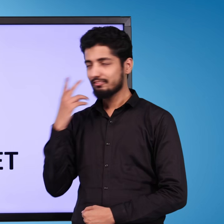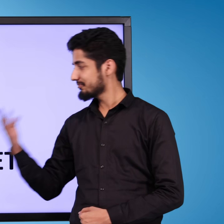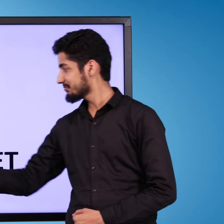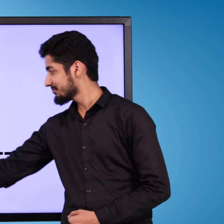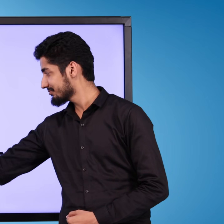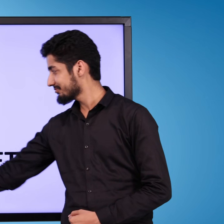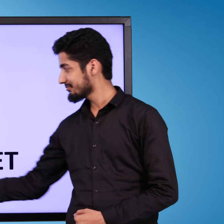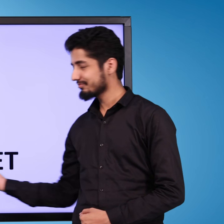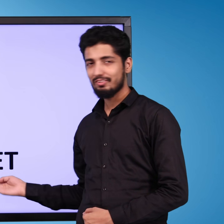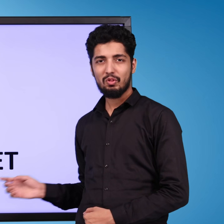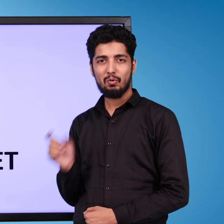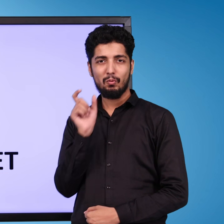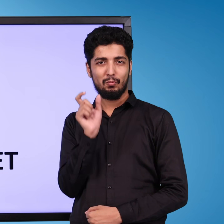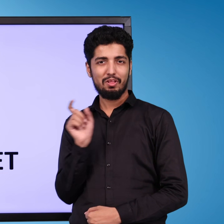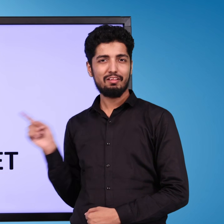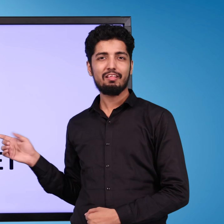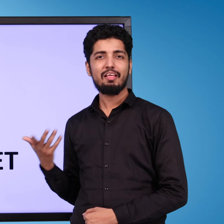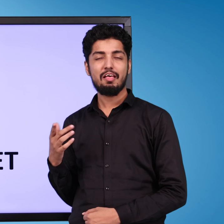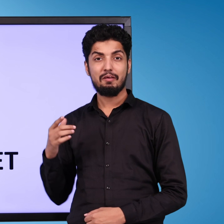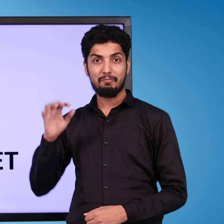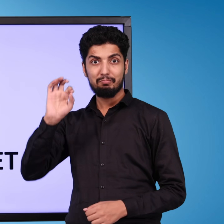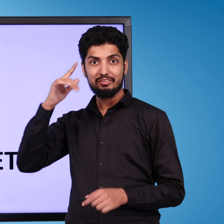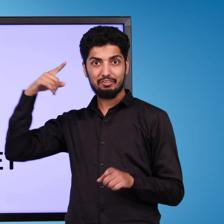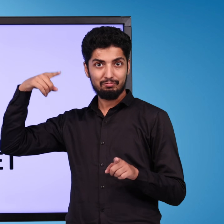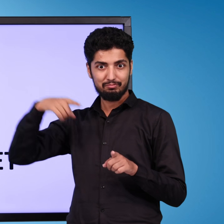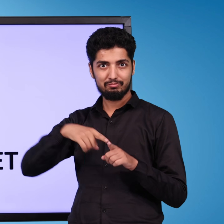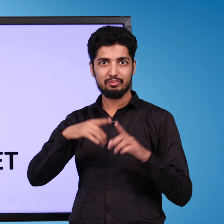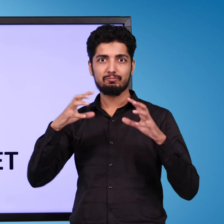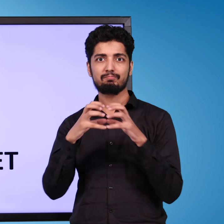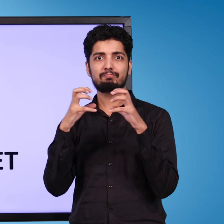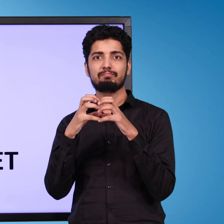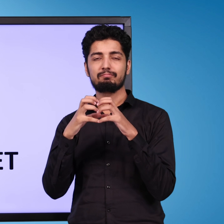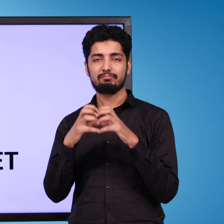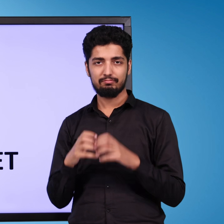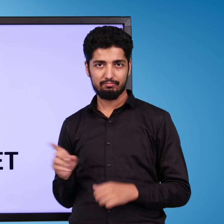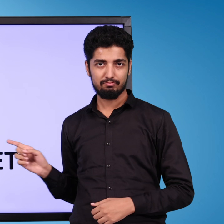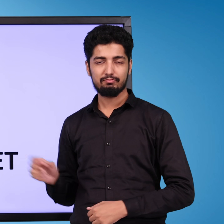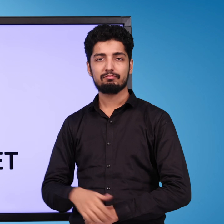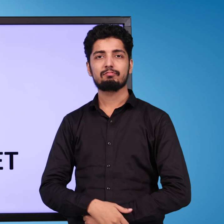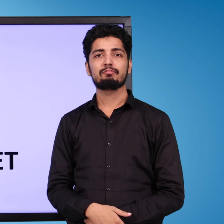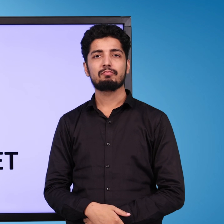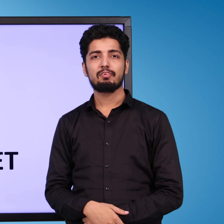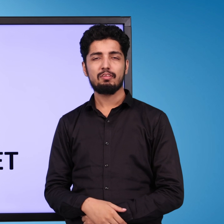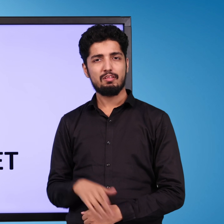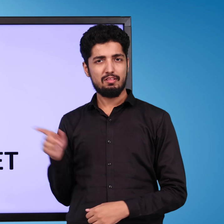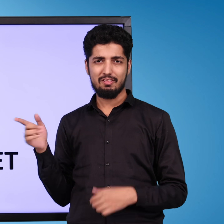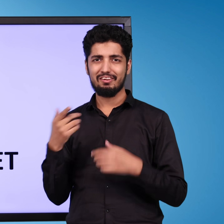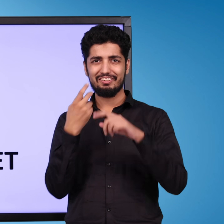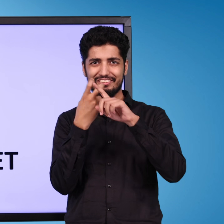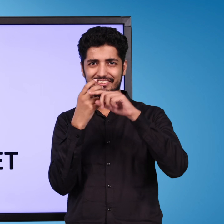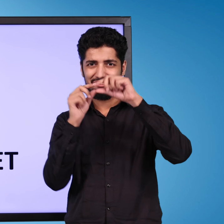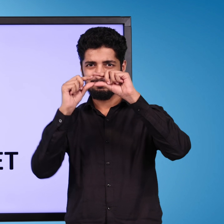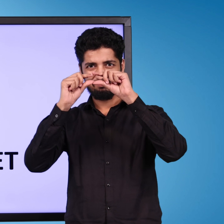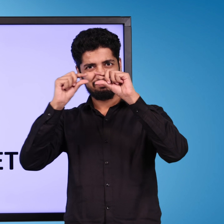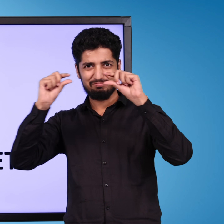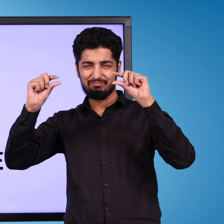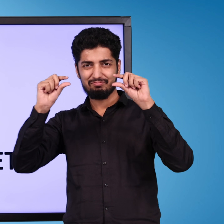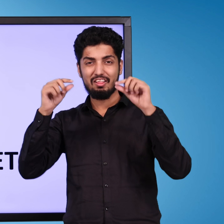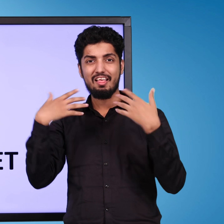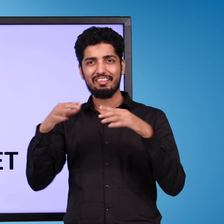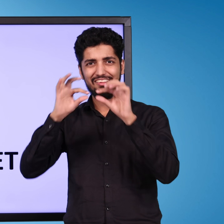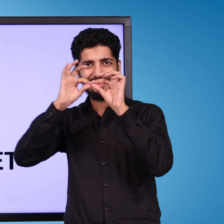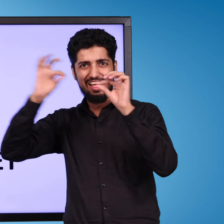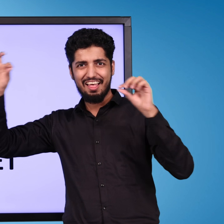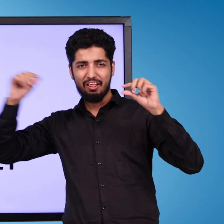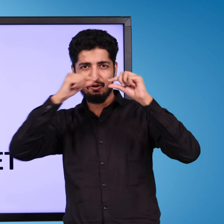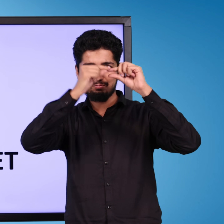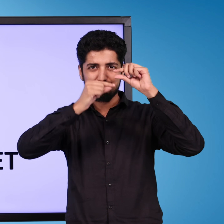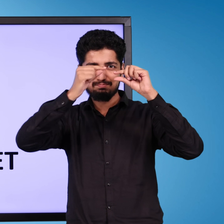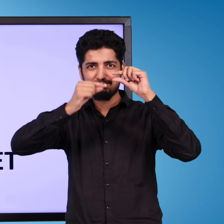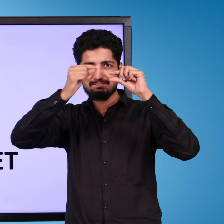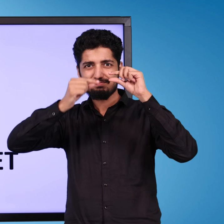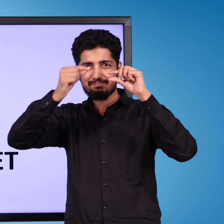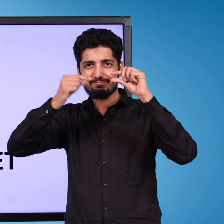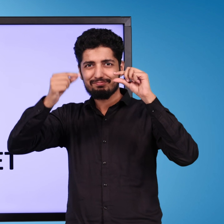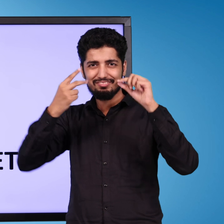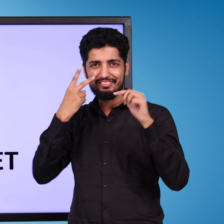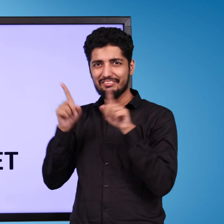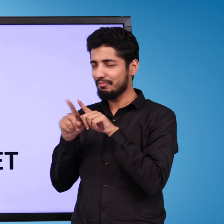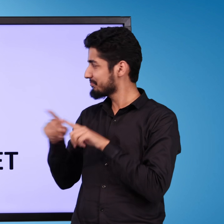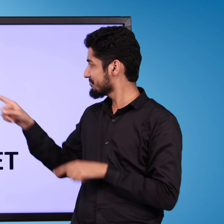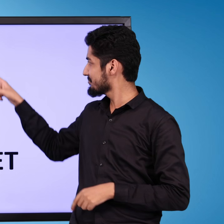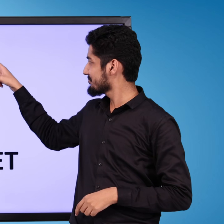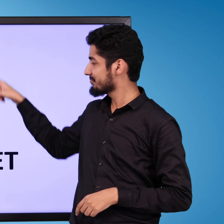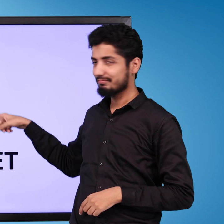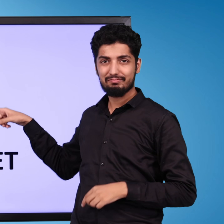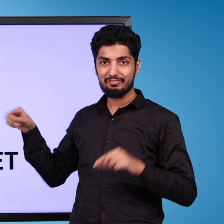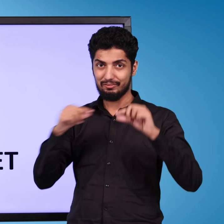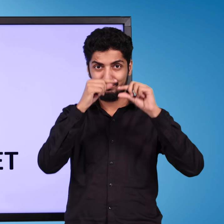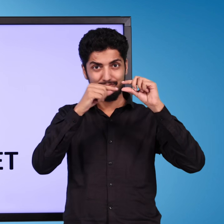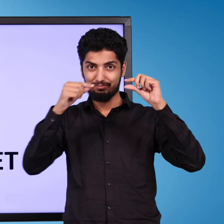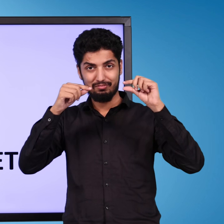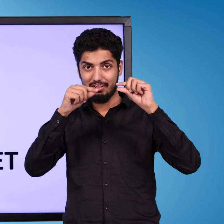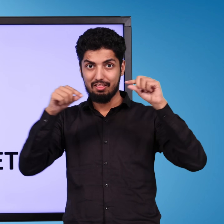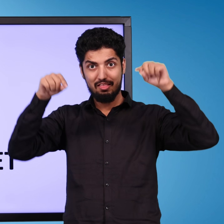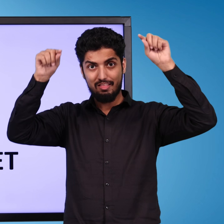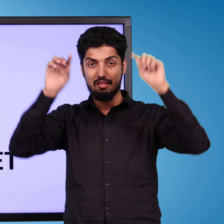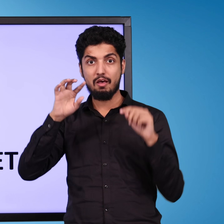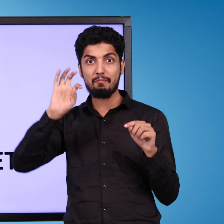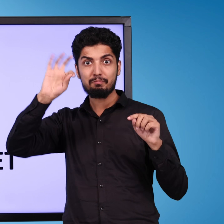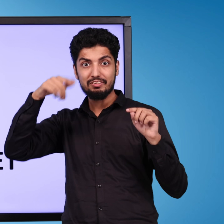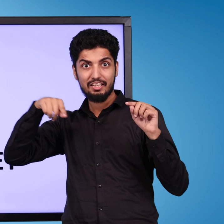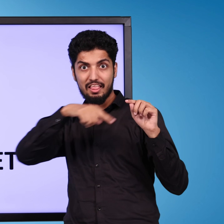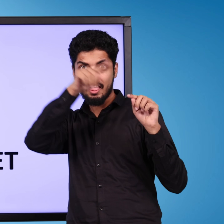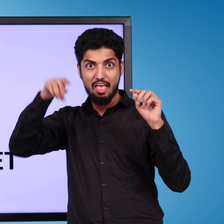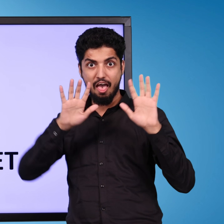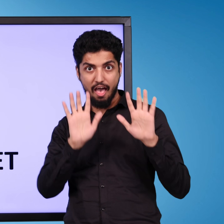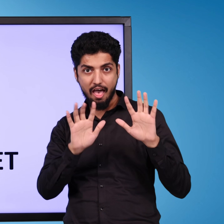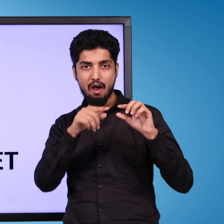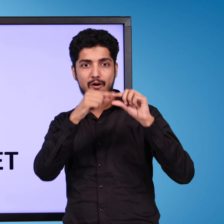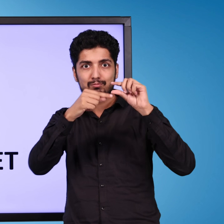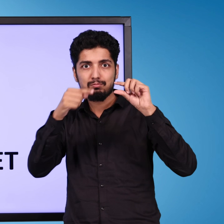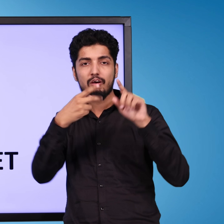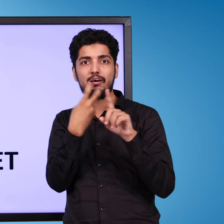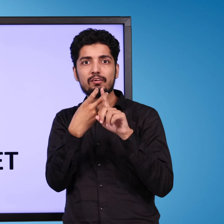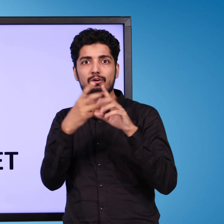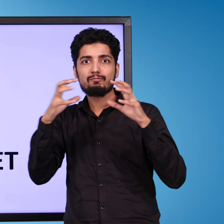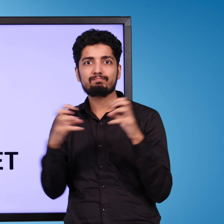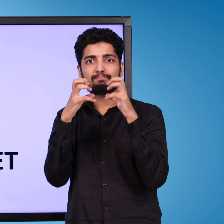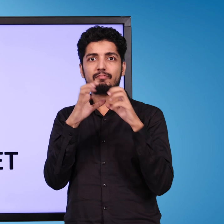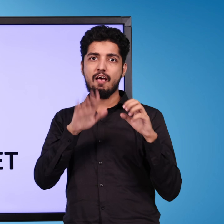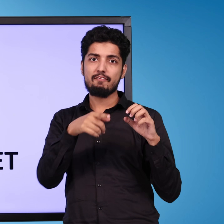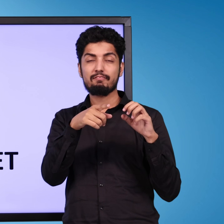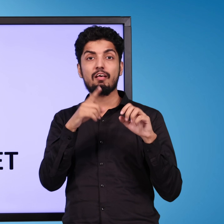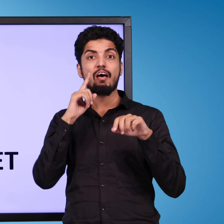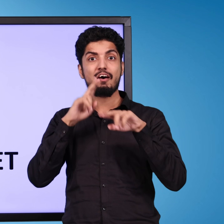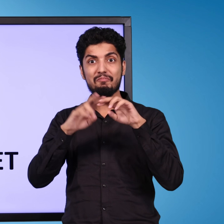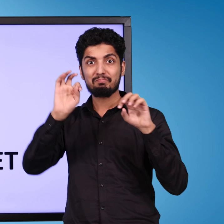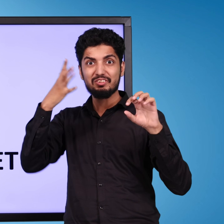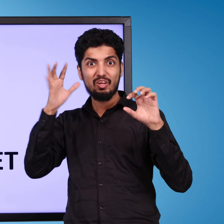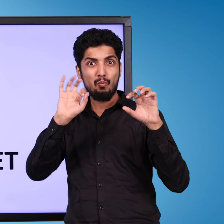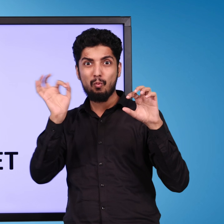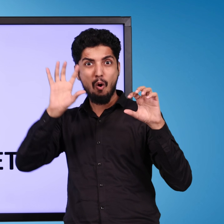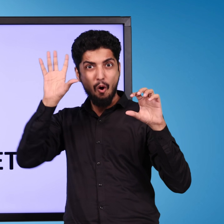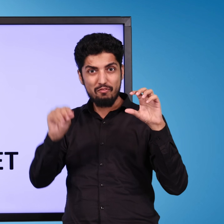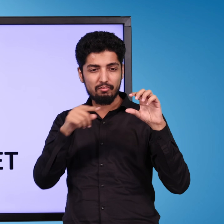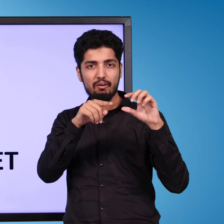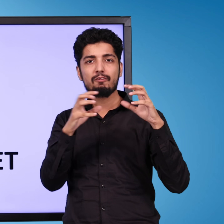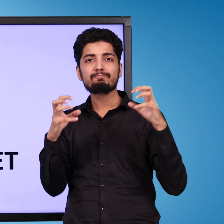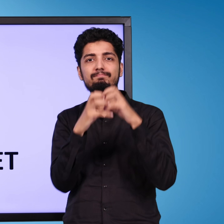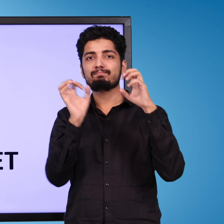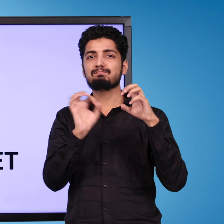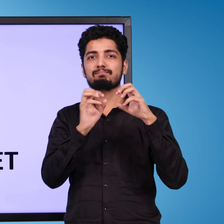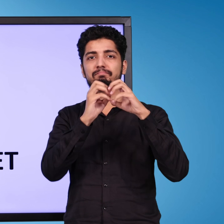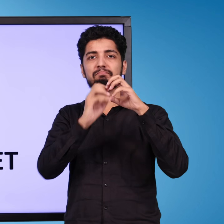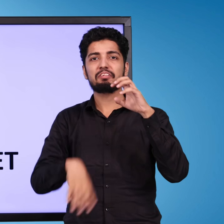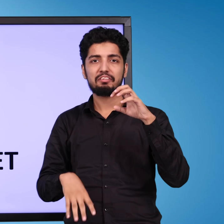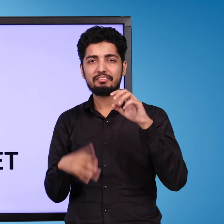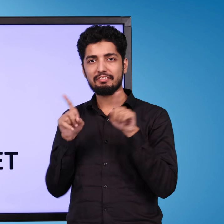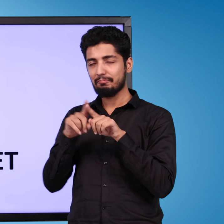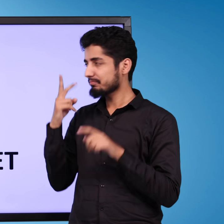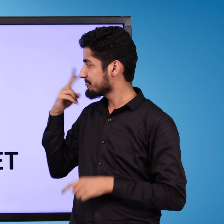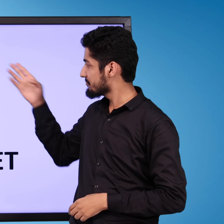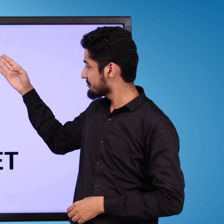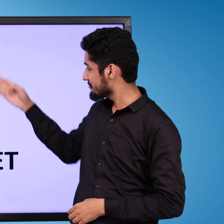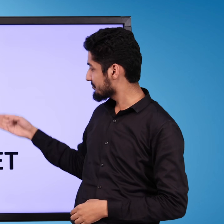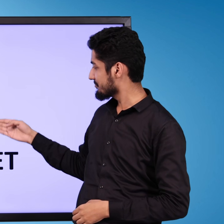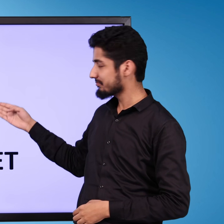This signs means electromagnet. A current carrying coil of an insulated wire wrapped around a piece of iron is called an electromagnet. When electric current flows through it, the coil acts like a magnet. When the electric current is switched off,